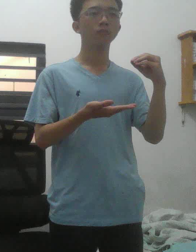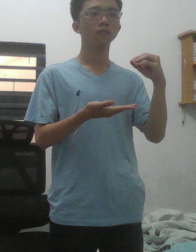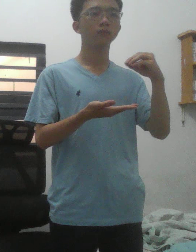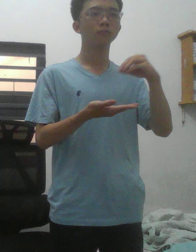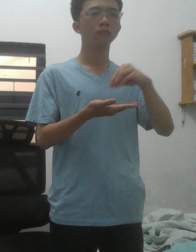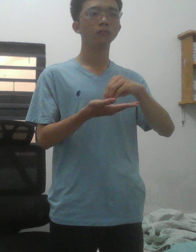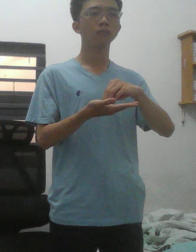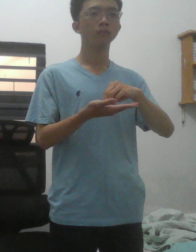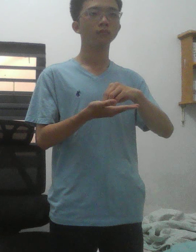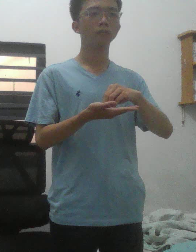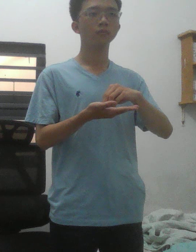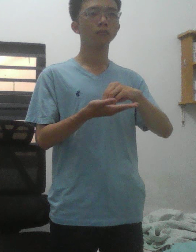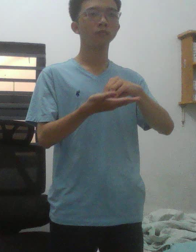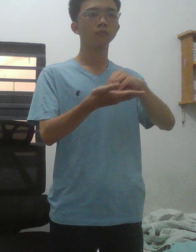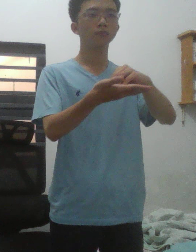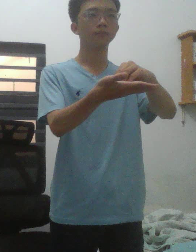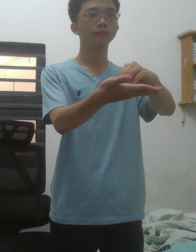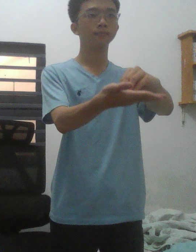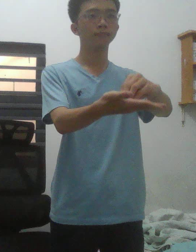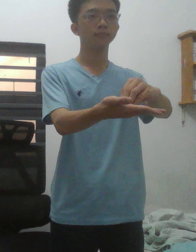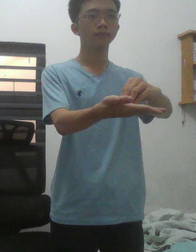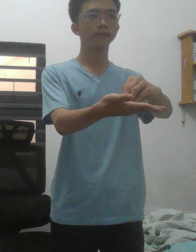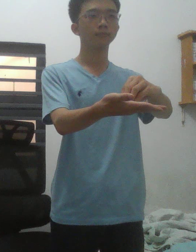san pham